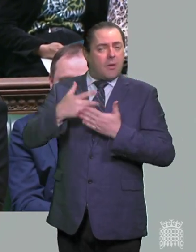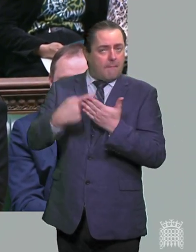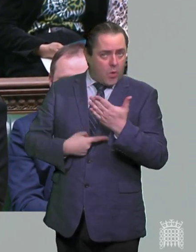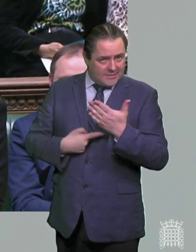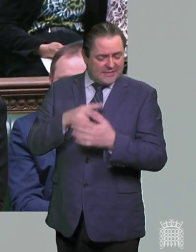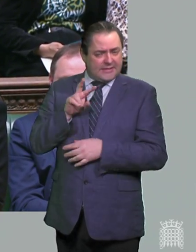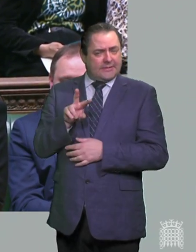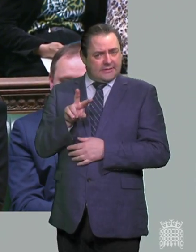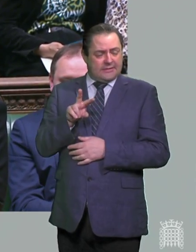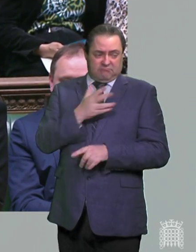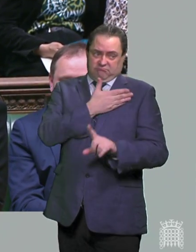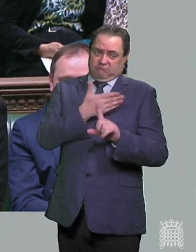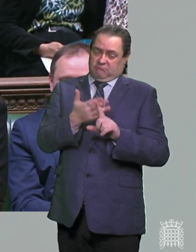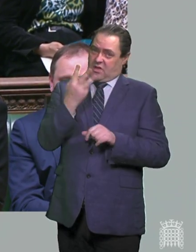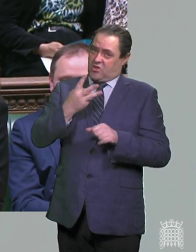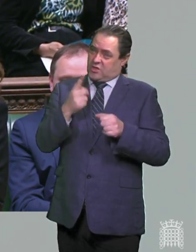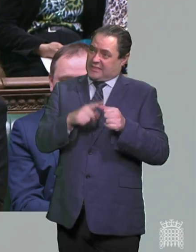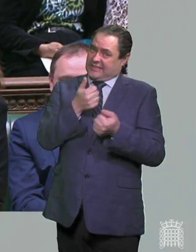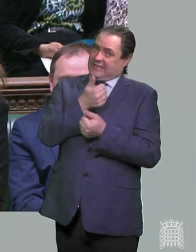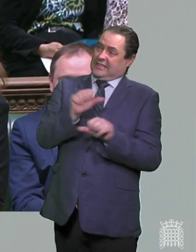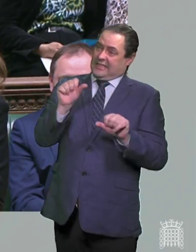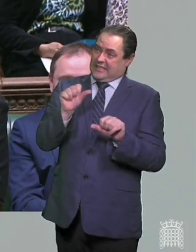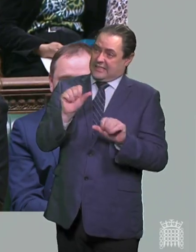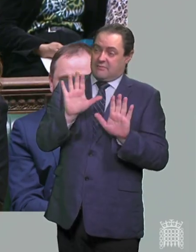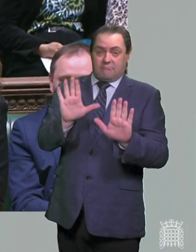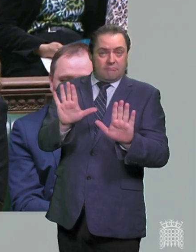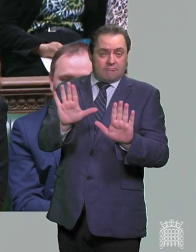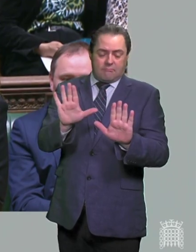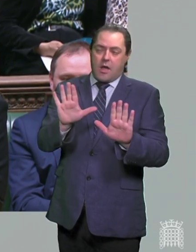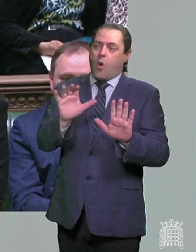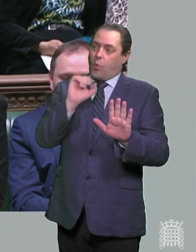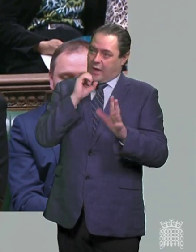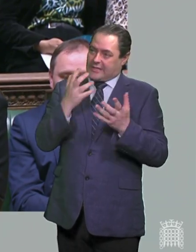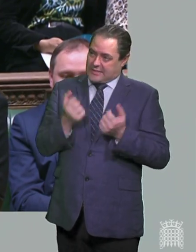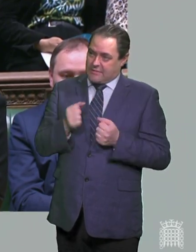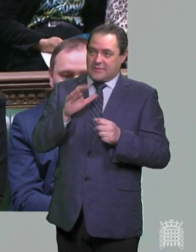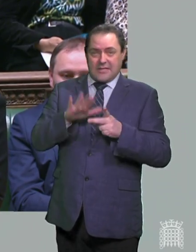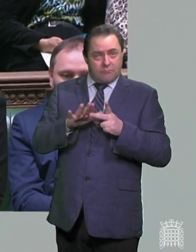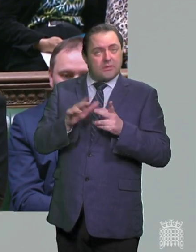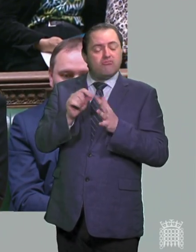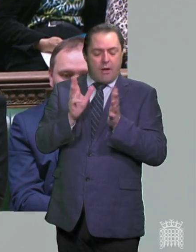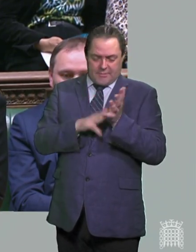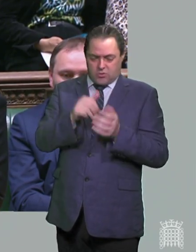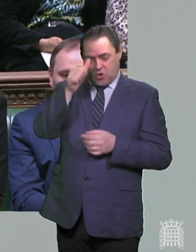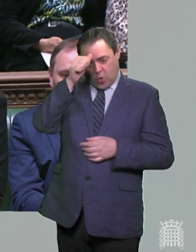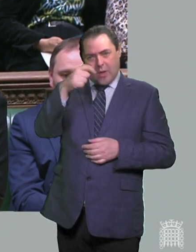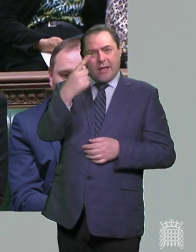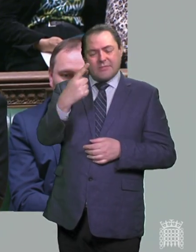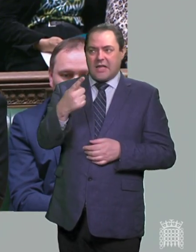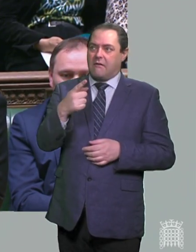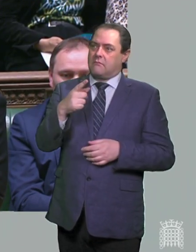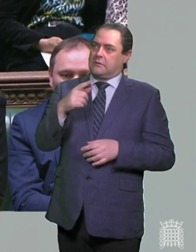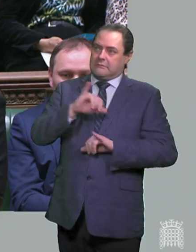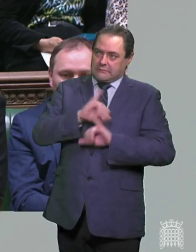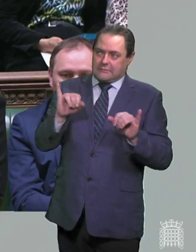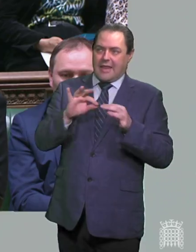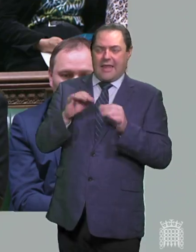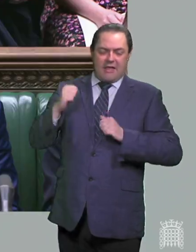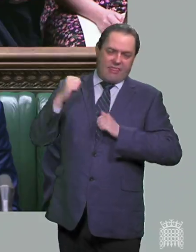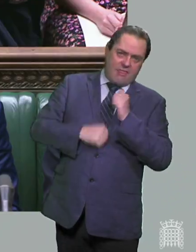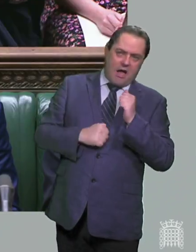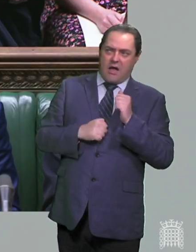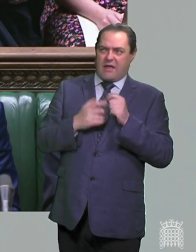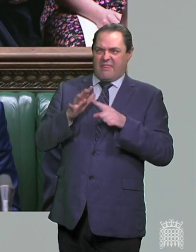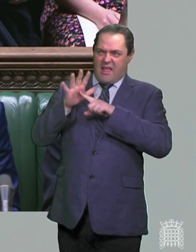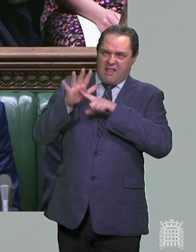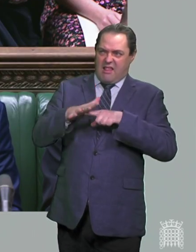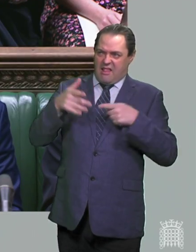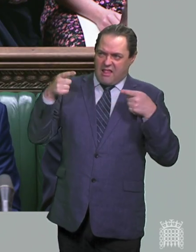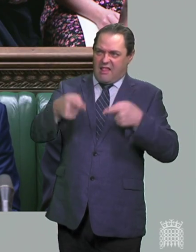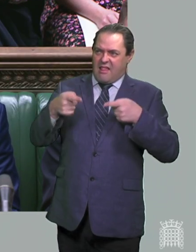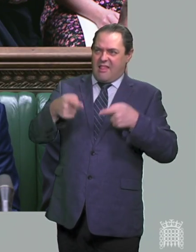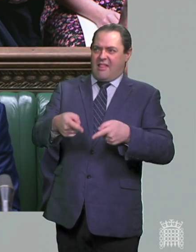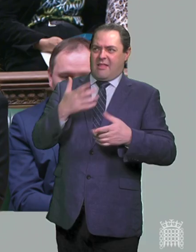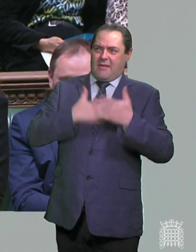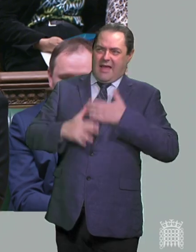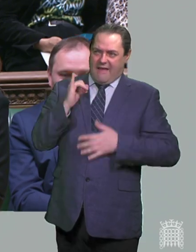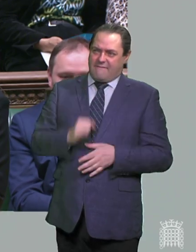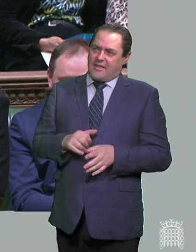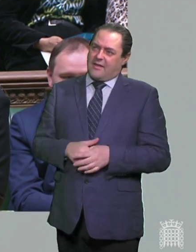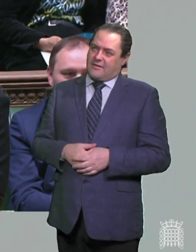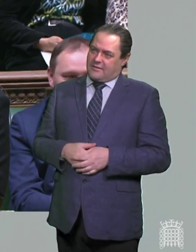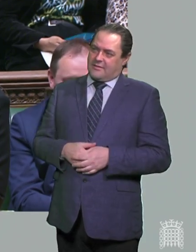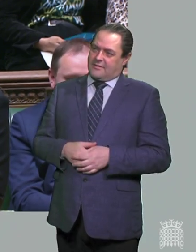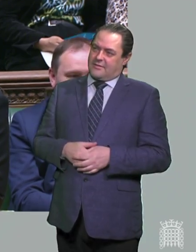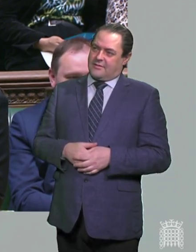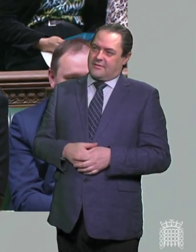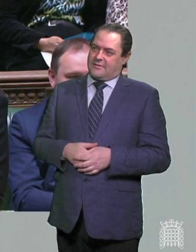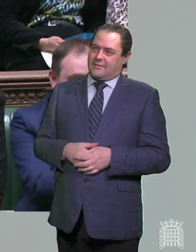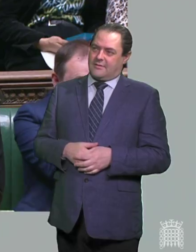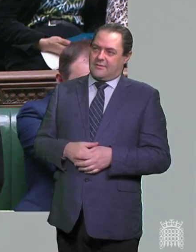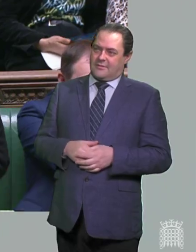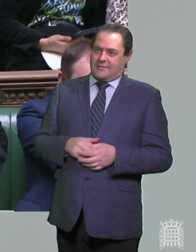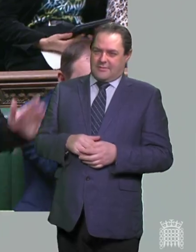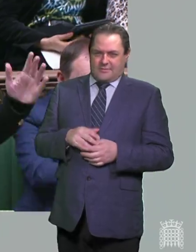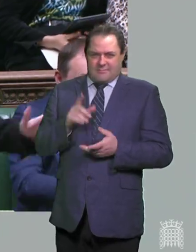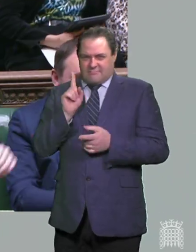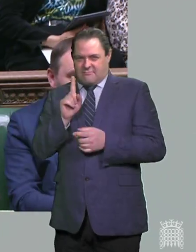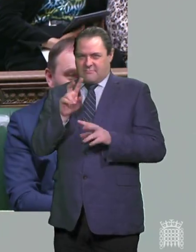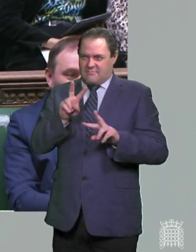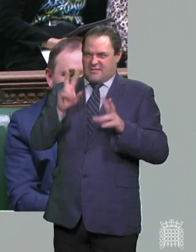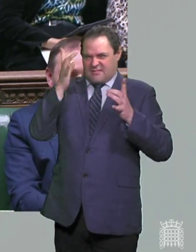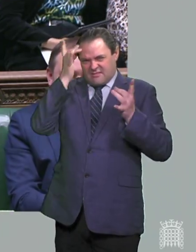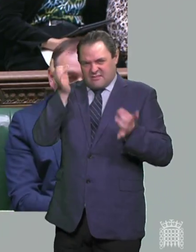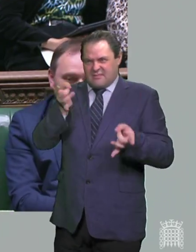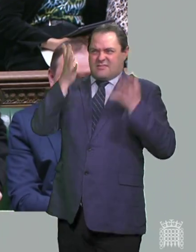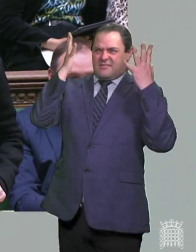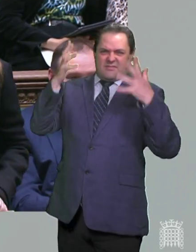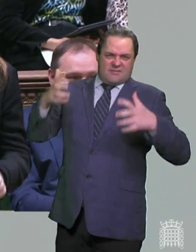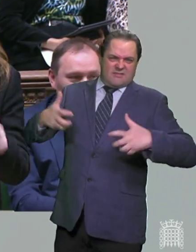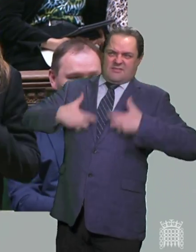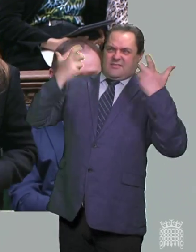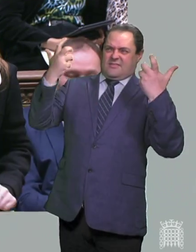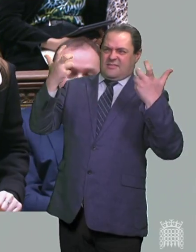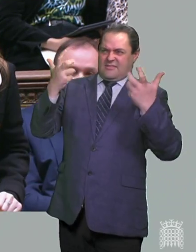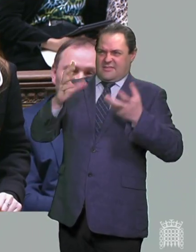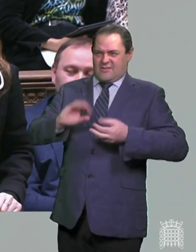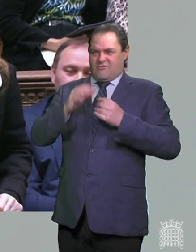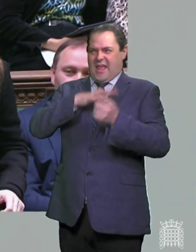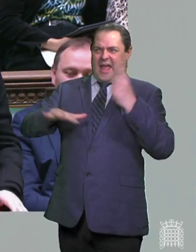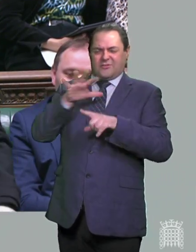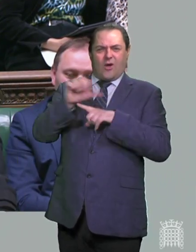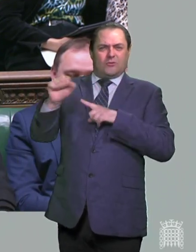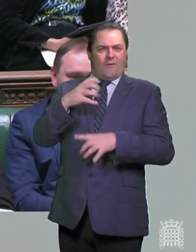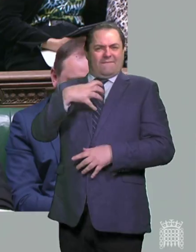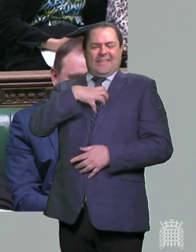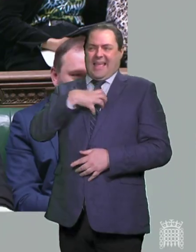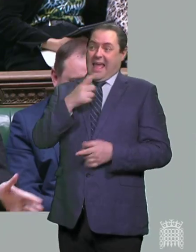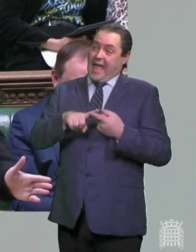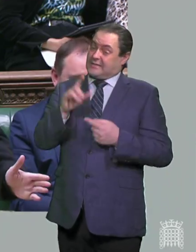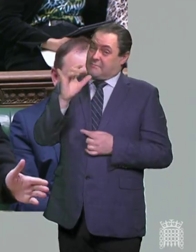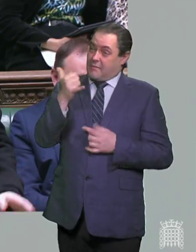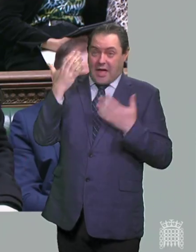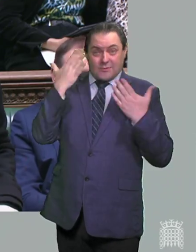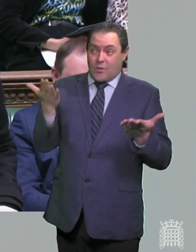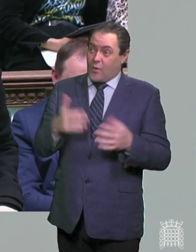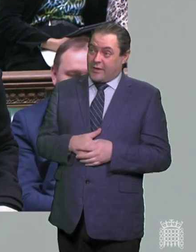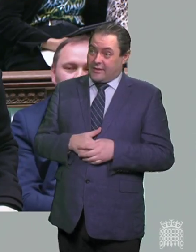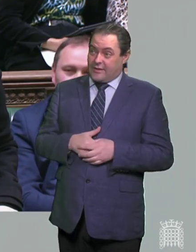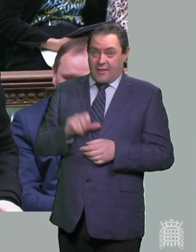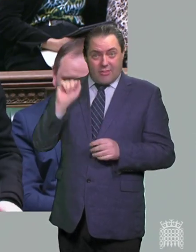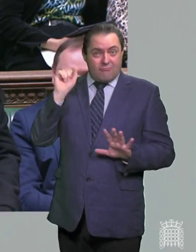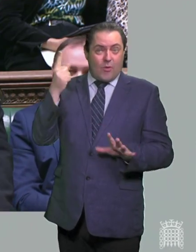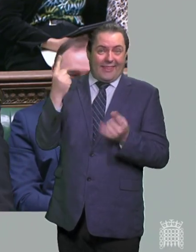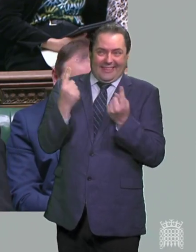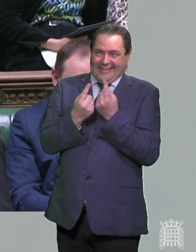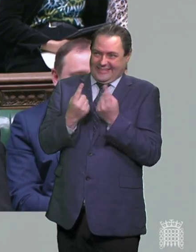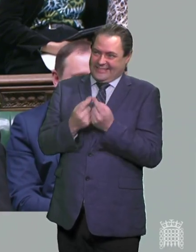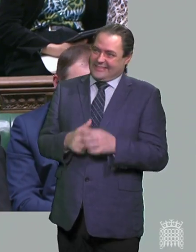It has only taken 13 years. Look, I will give him some credit: the Deputy Prime Minister knows first-hand the misery caused by thugs and their intimidating behaviour, lurking with menace, exploding in fits of rage, creating a culture of fear, and maybe even—I do not know—throwing things.